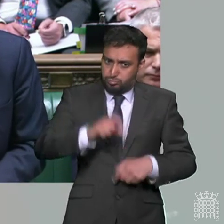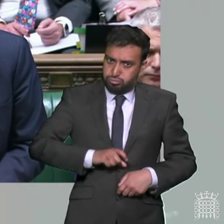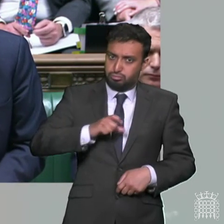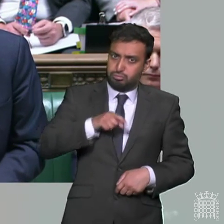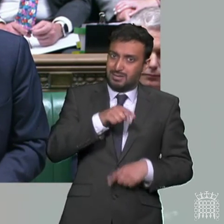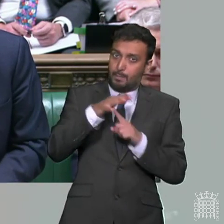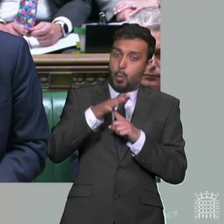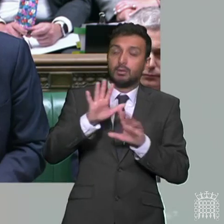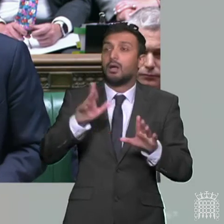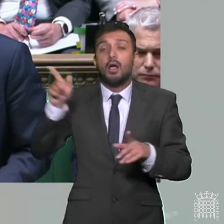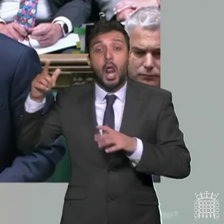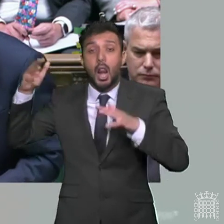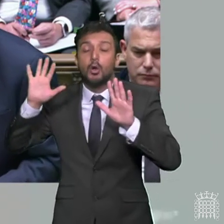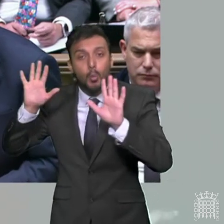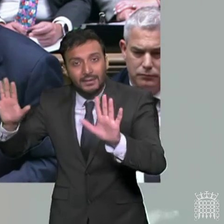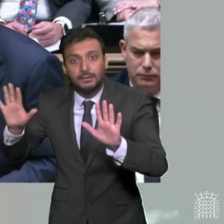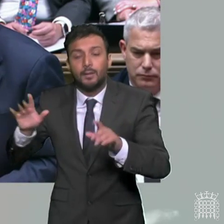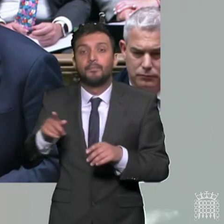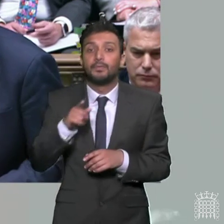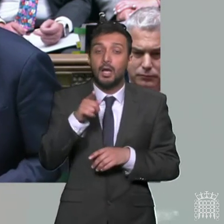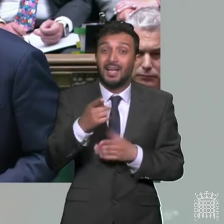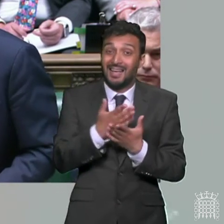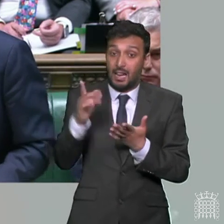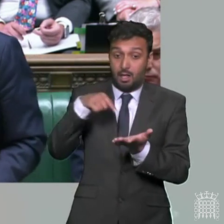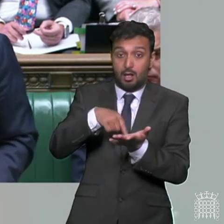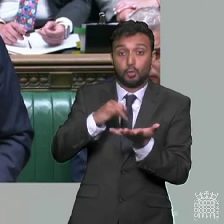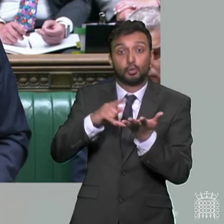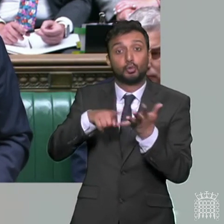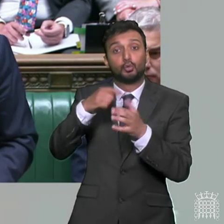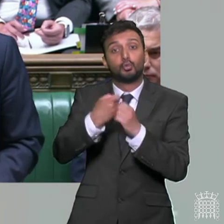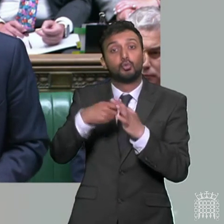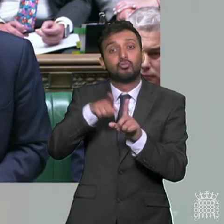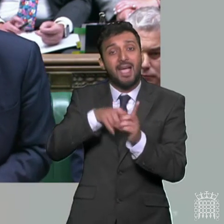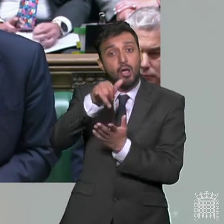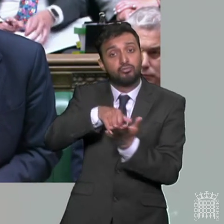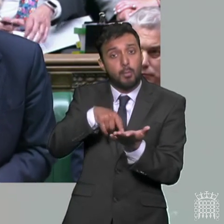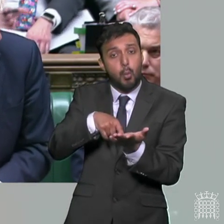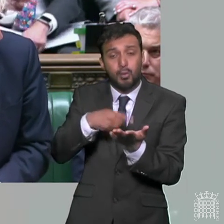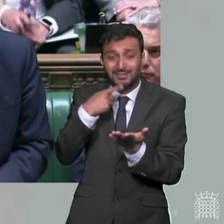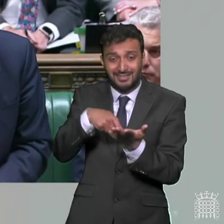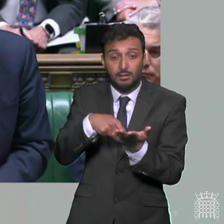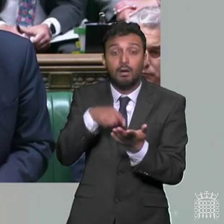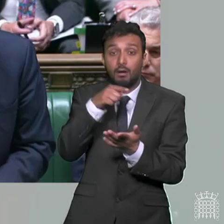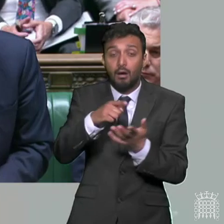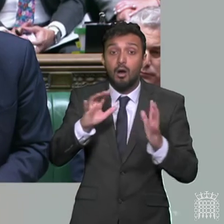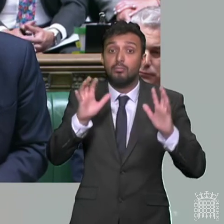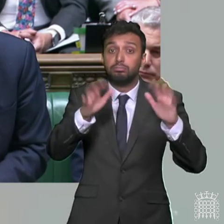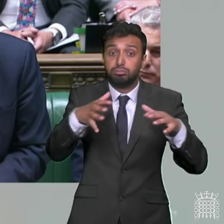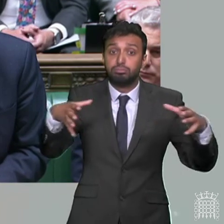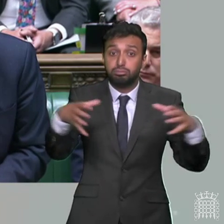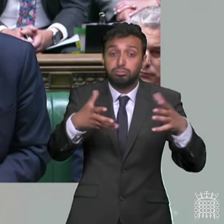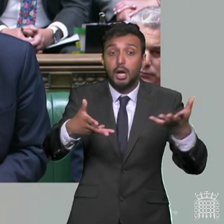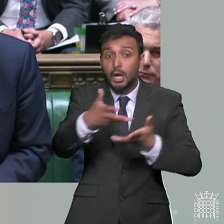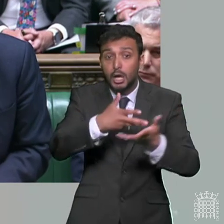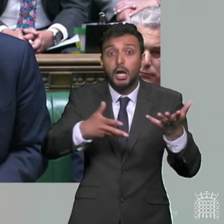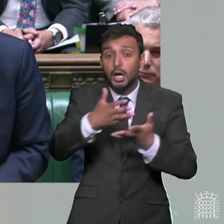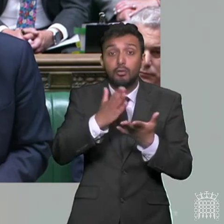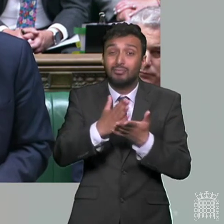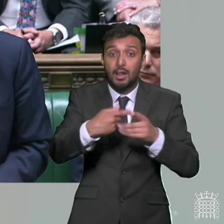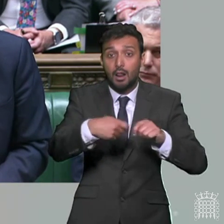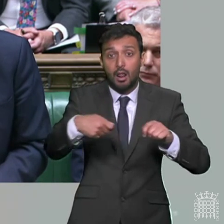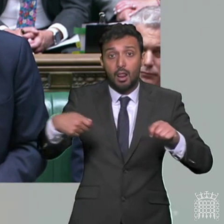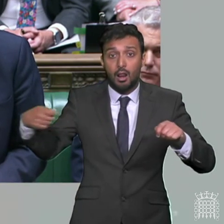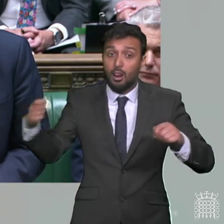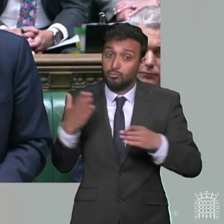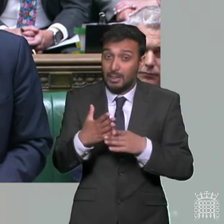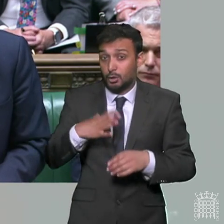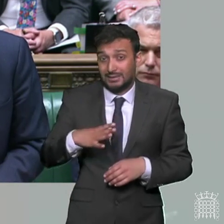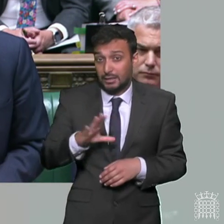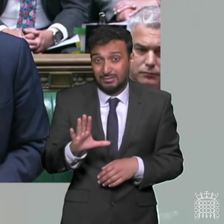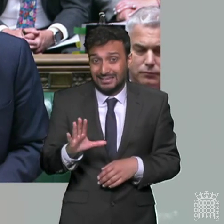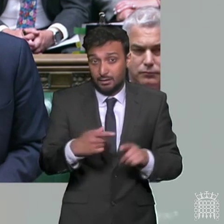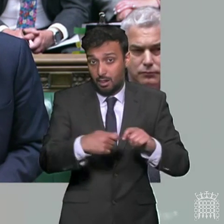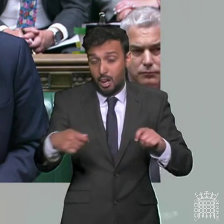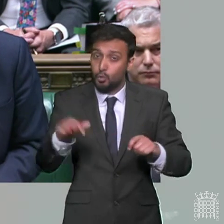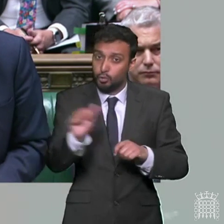It is clear from what Sue Gray has had to say that some of these gatherings then went on far longer than was necessary.